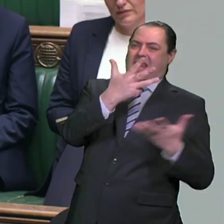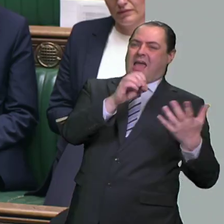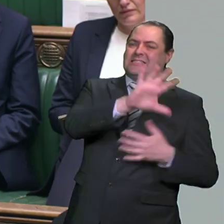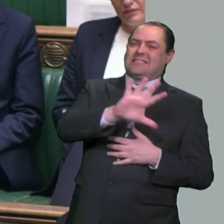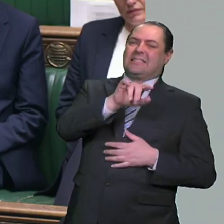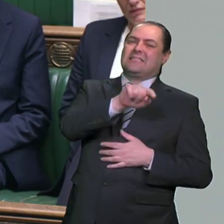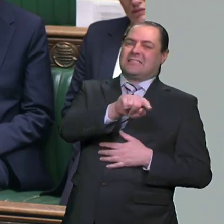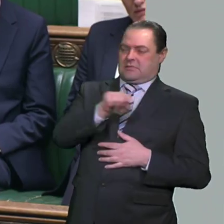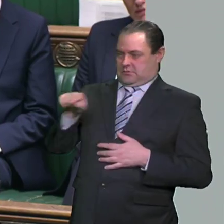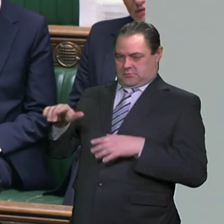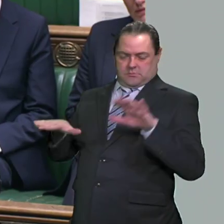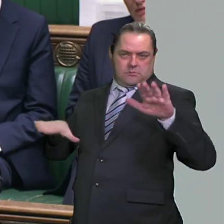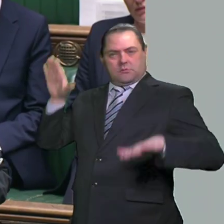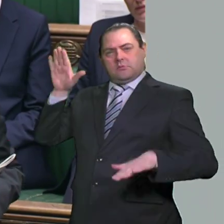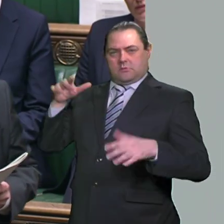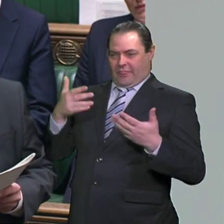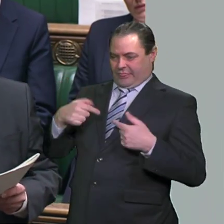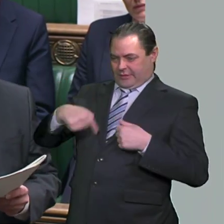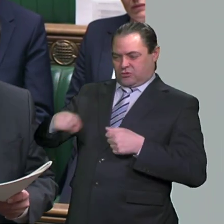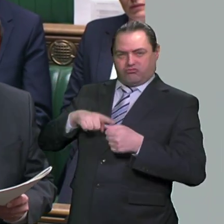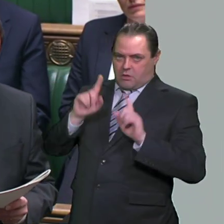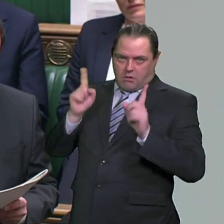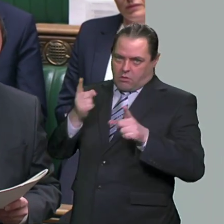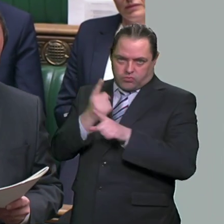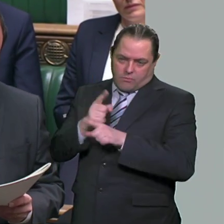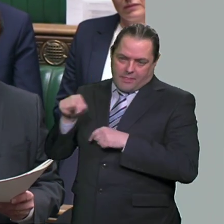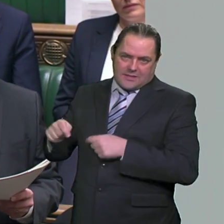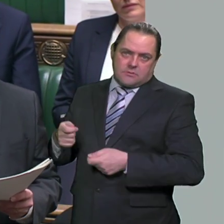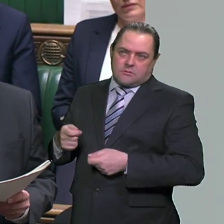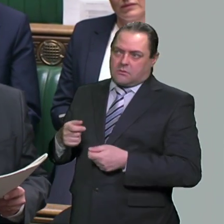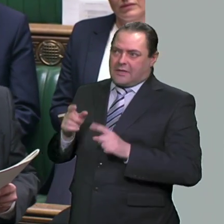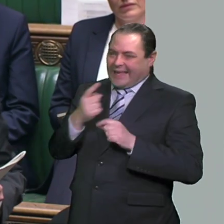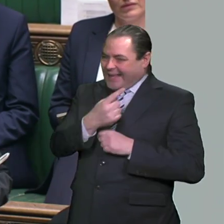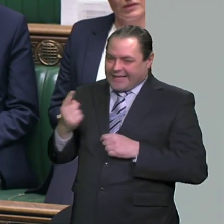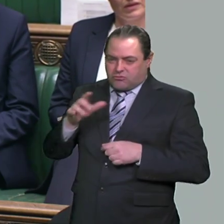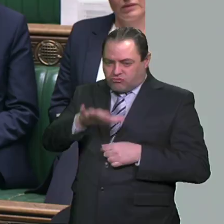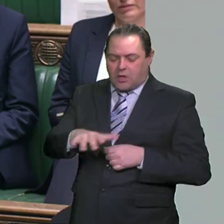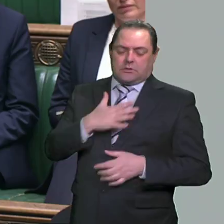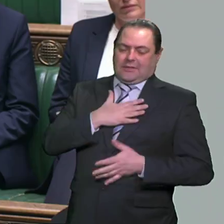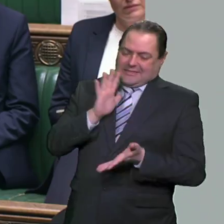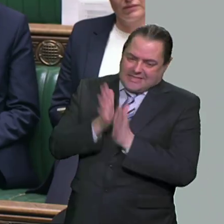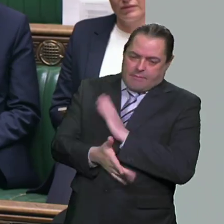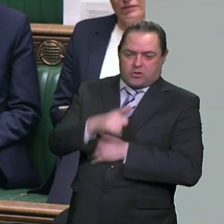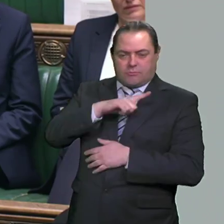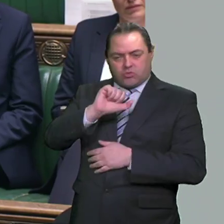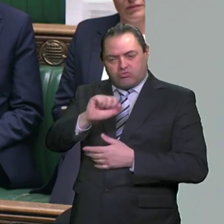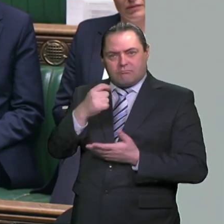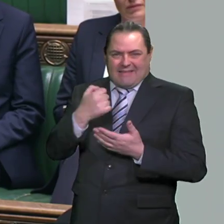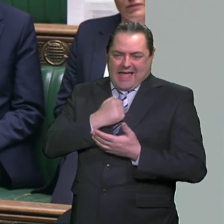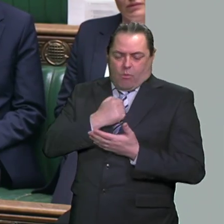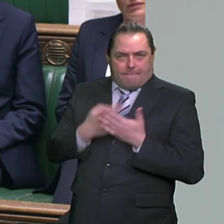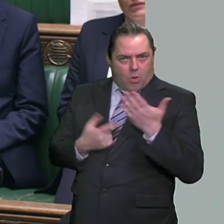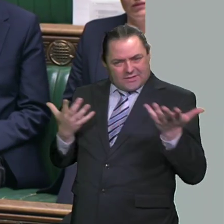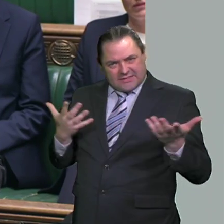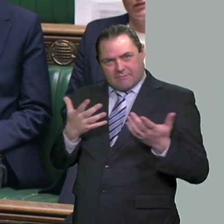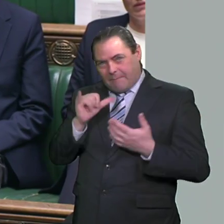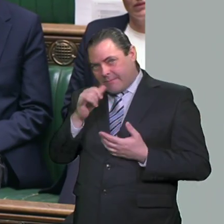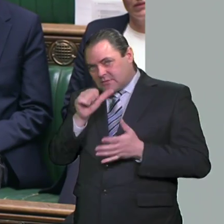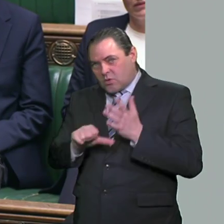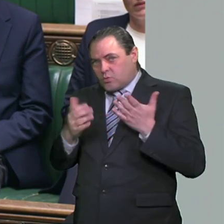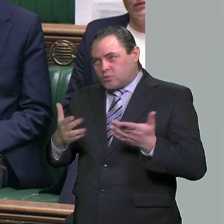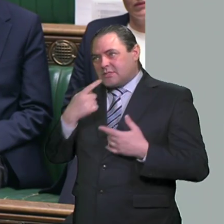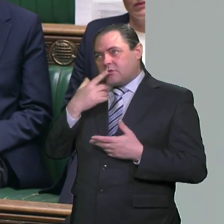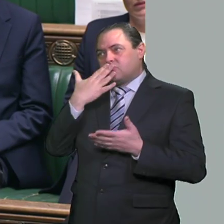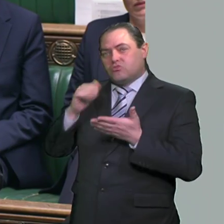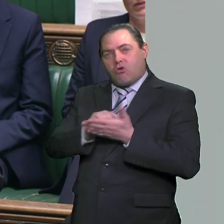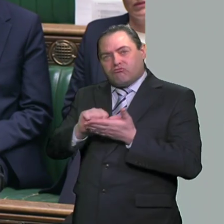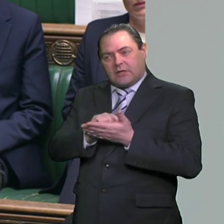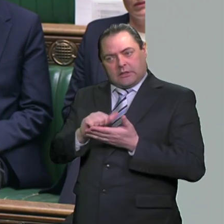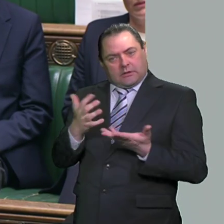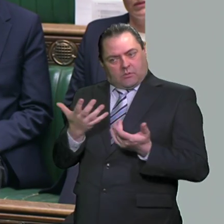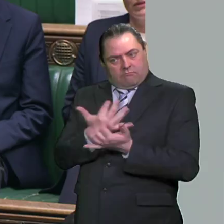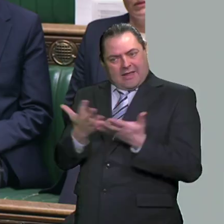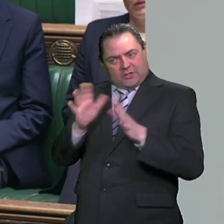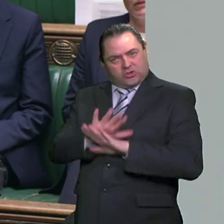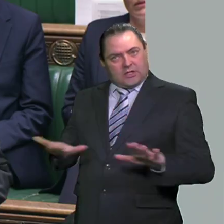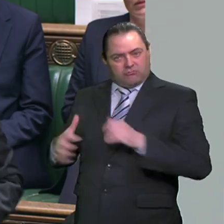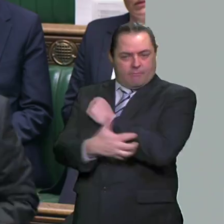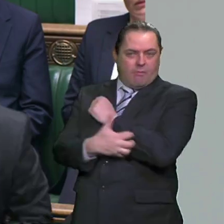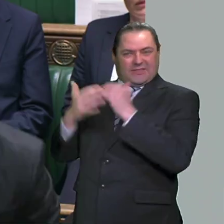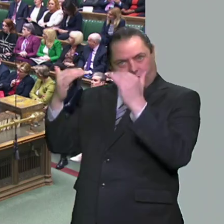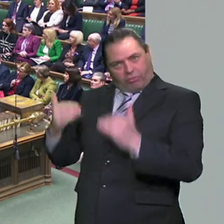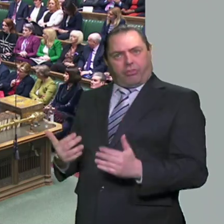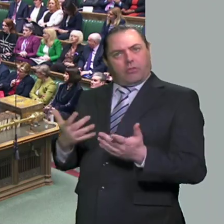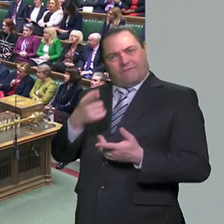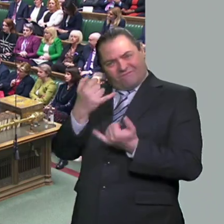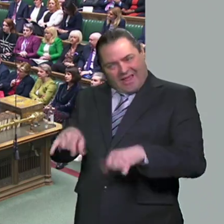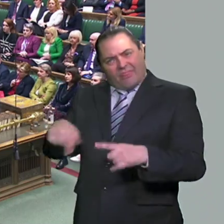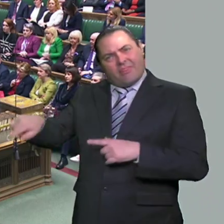There is not enough parliamentary time this year for the Prime Minister to say sorry to each child damaged by the Conservatives’ policies, but will he start today by saying sorry to all the children he failed during that time?